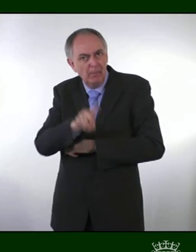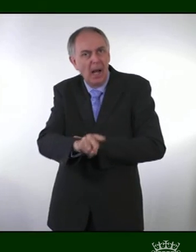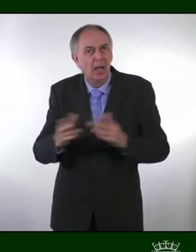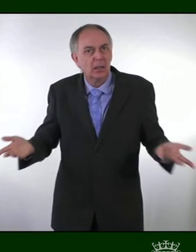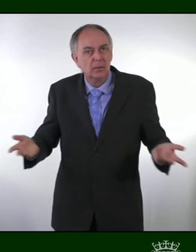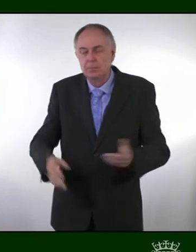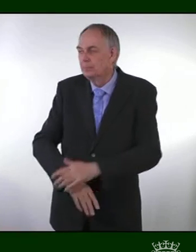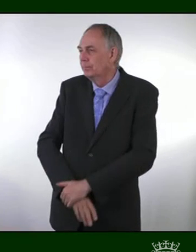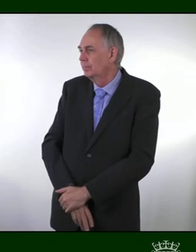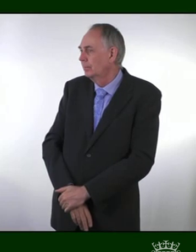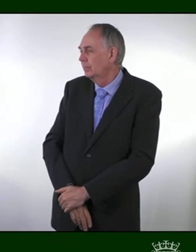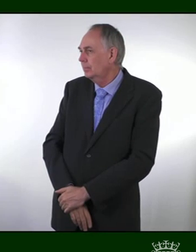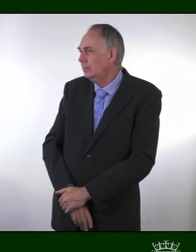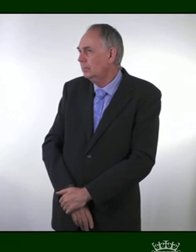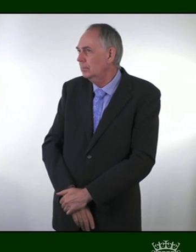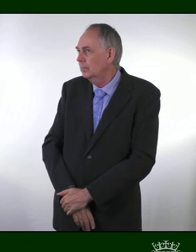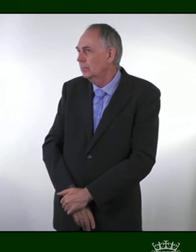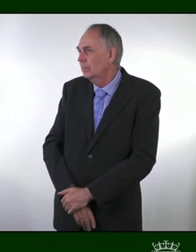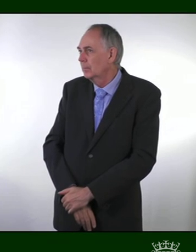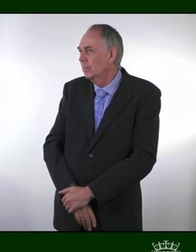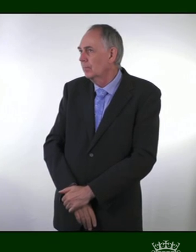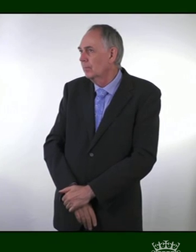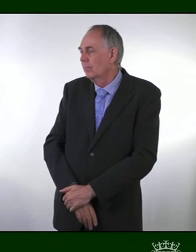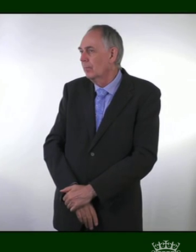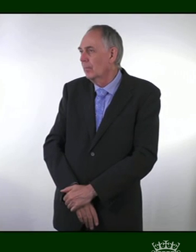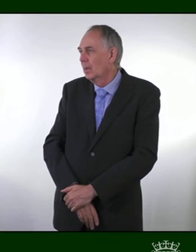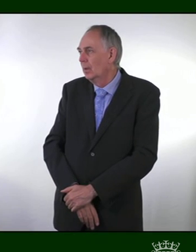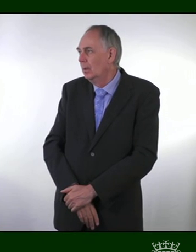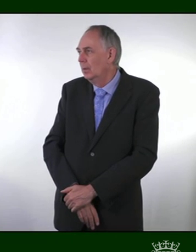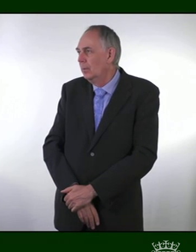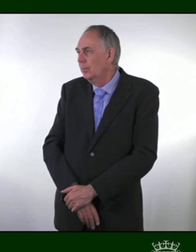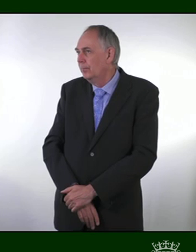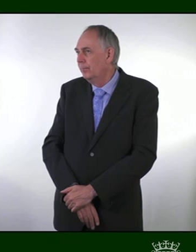In Stoke-on-Trent North, Kidsgrove and Talke, I have the incredible Chatterley Whitfield colliery.